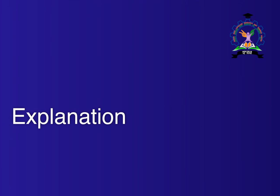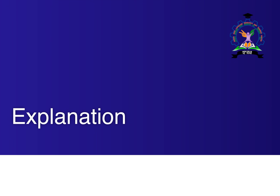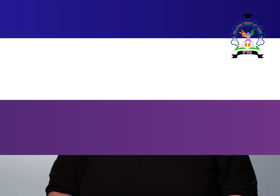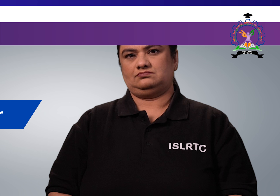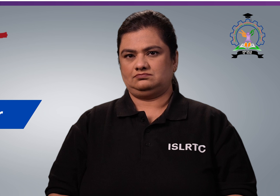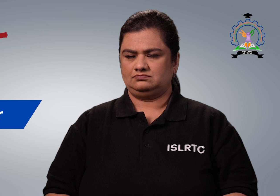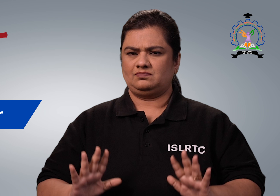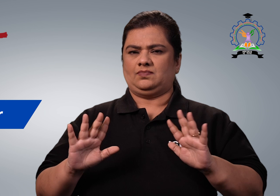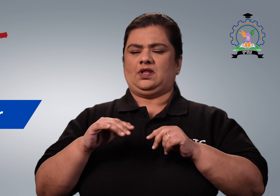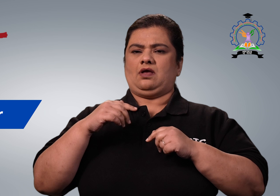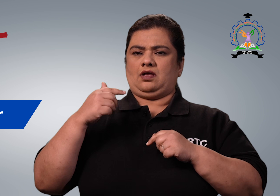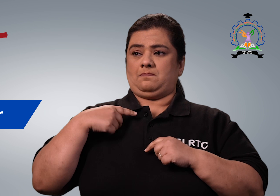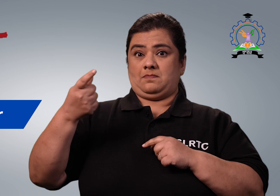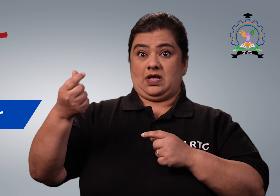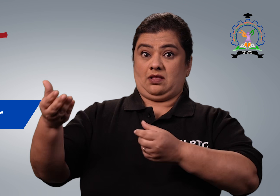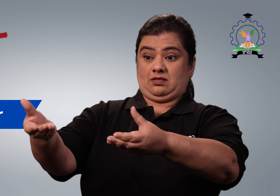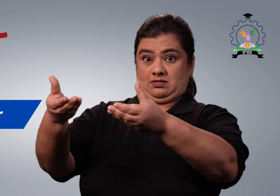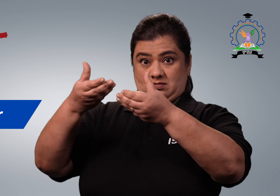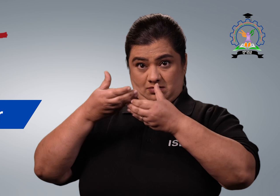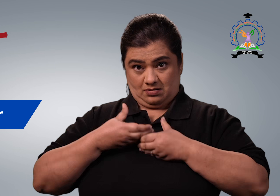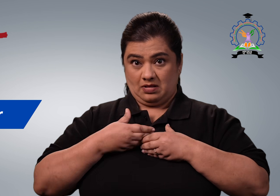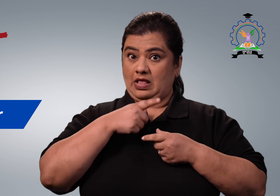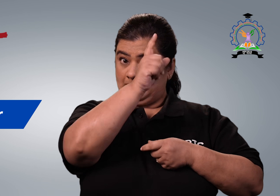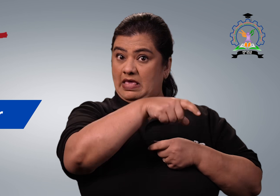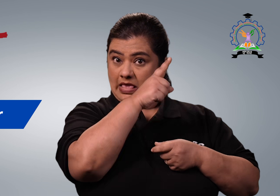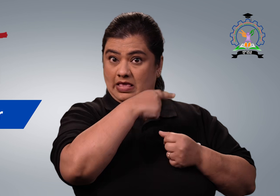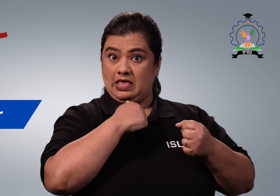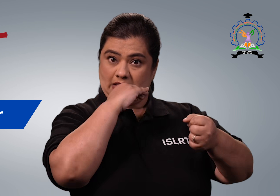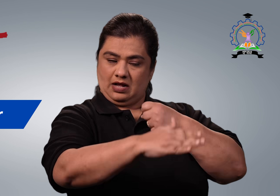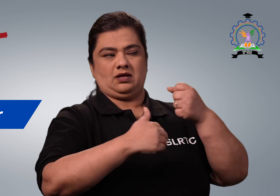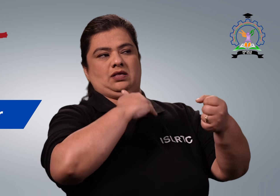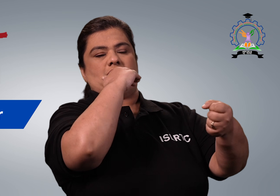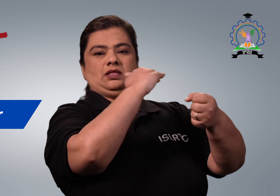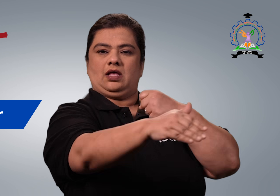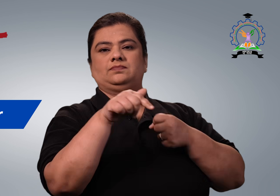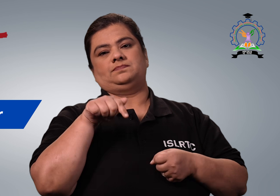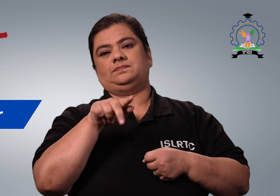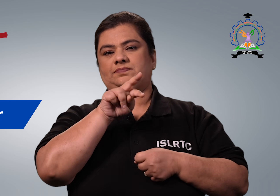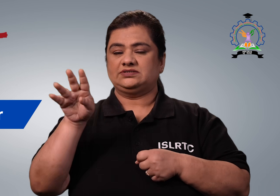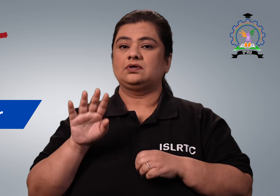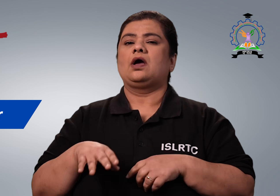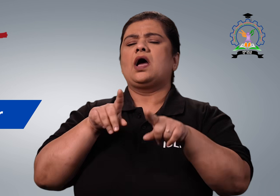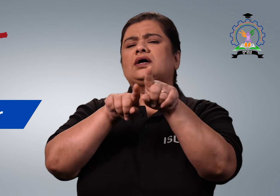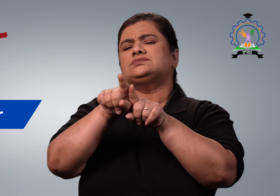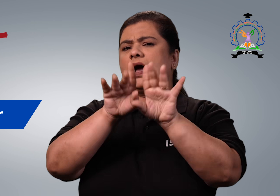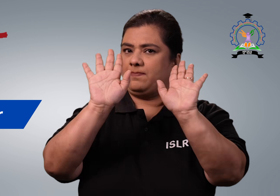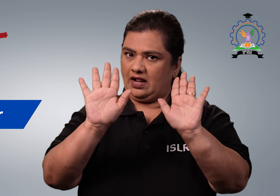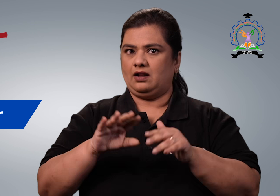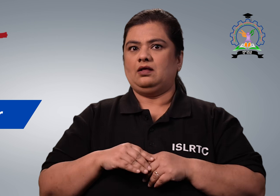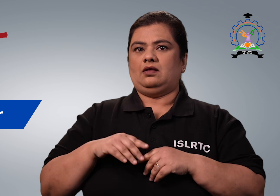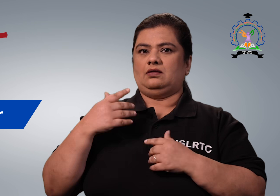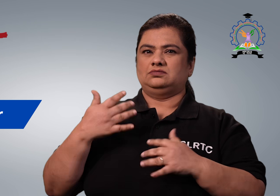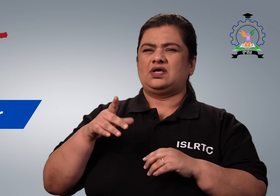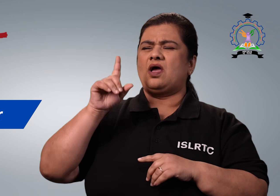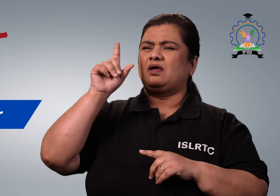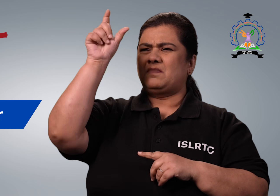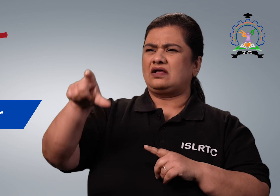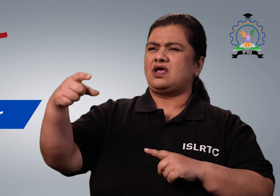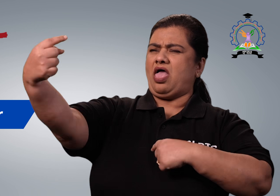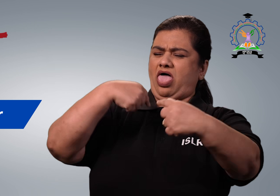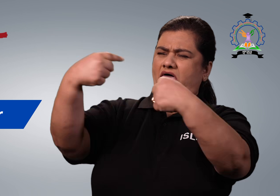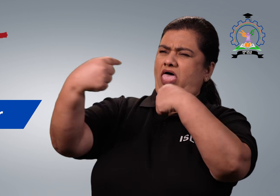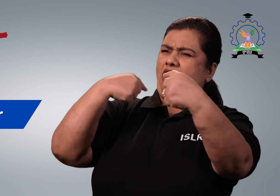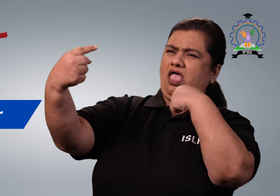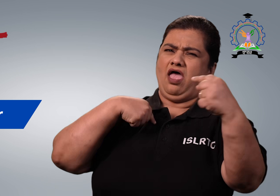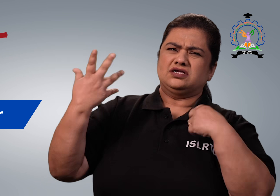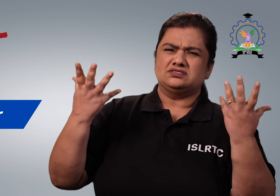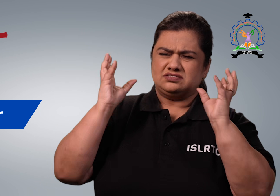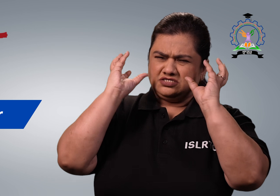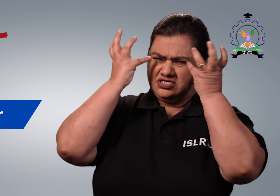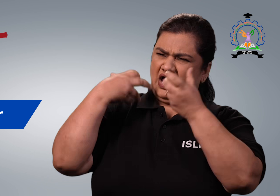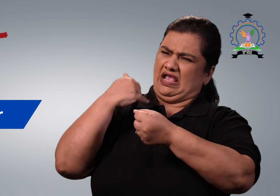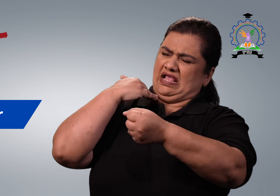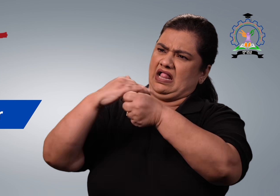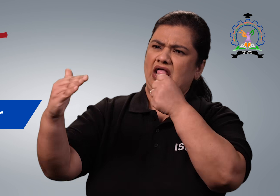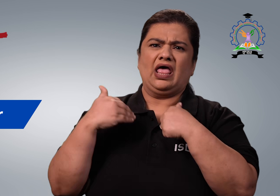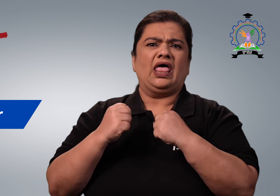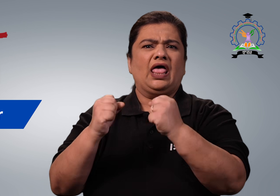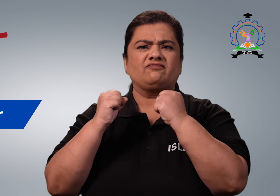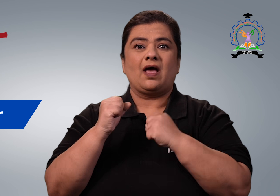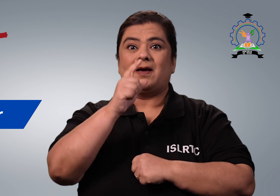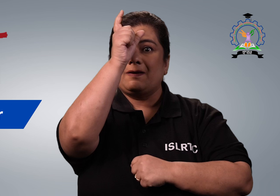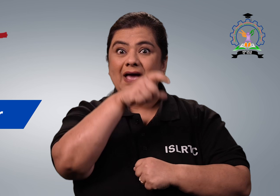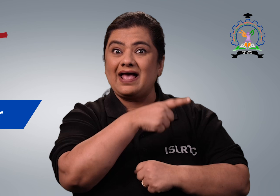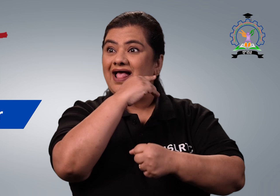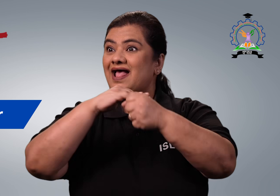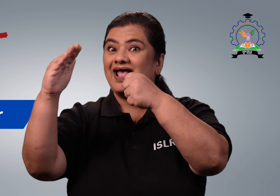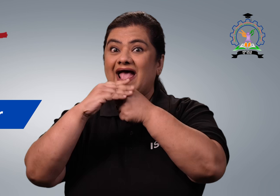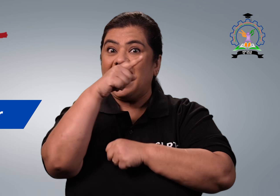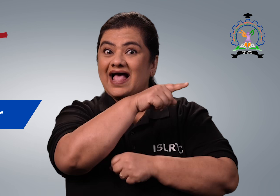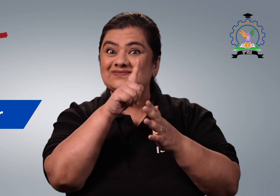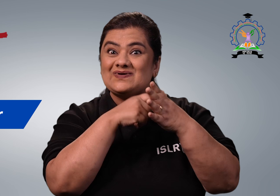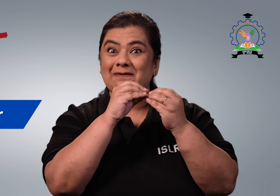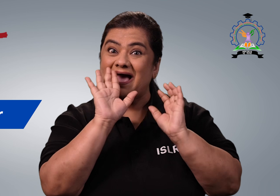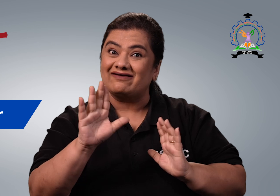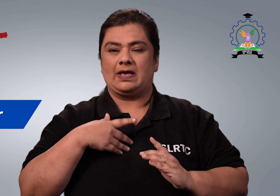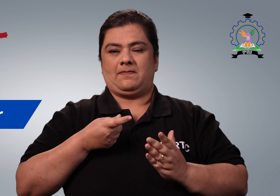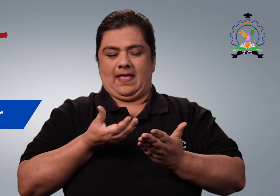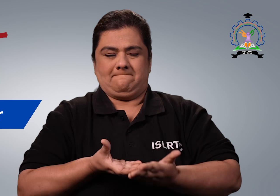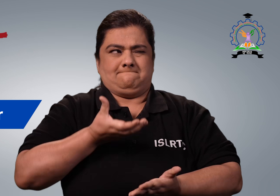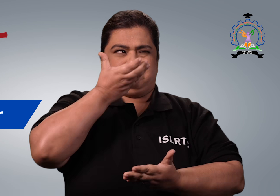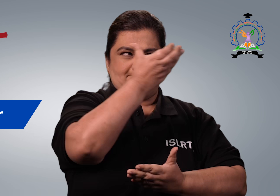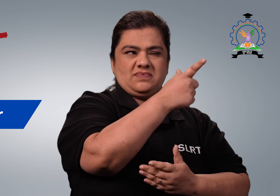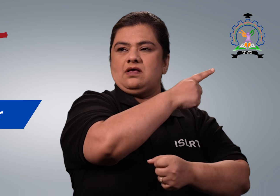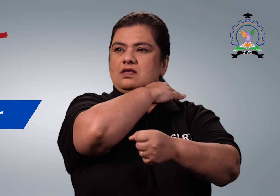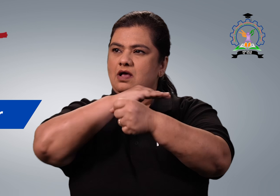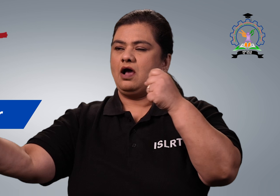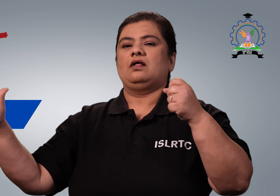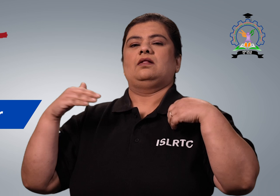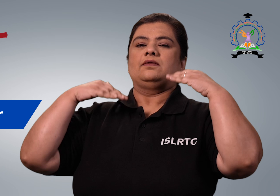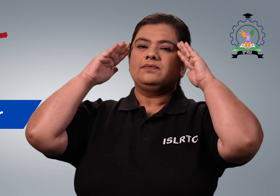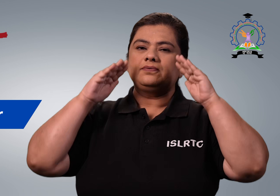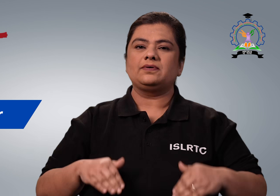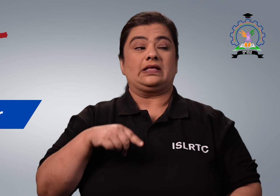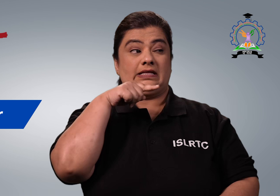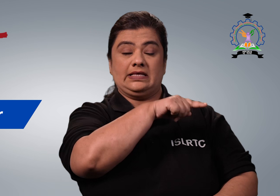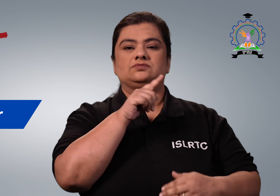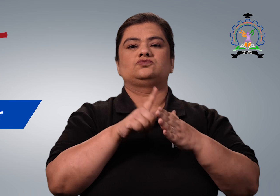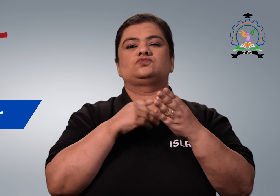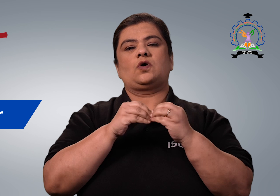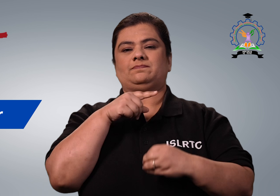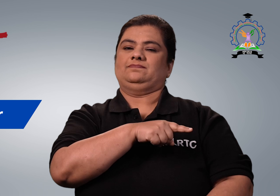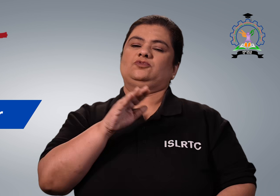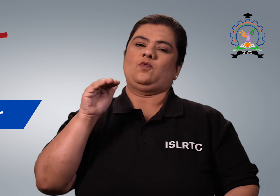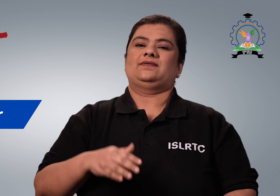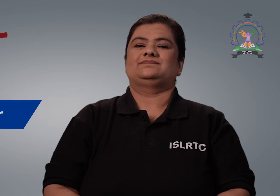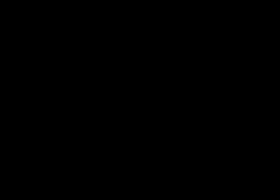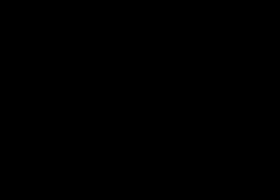A contract killer is someone hired to kill another person in exchange for money. For example, someone might hire a contract killer to eliminate a person who has been harassing them.